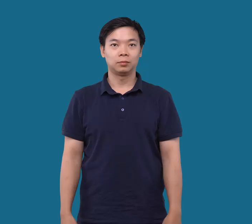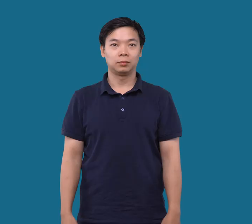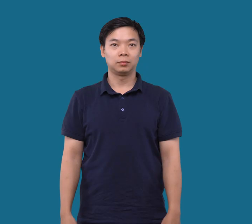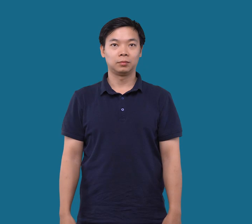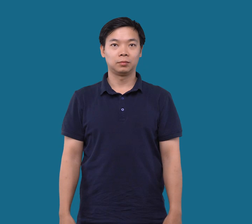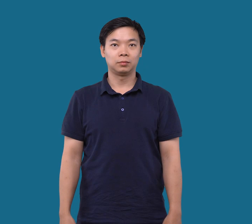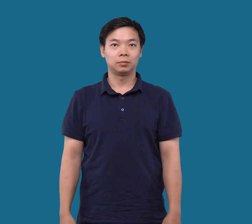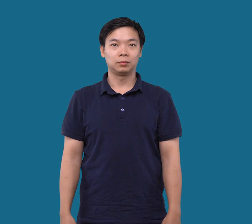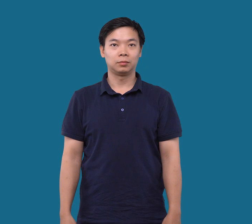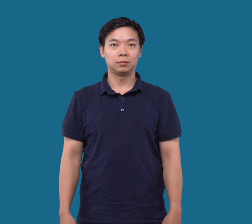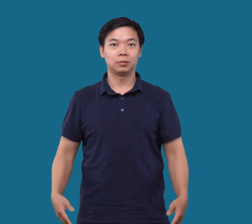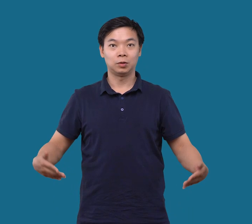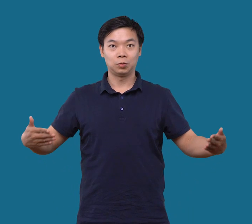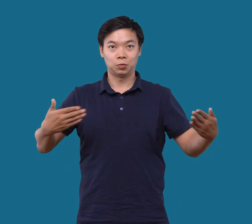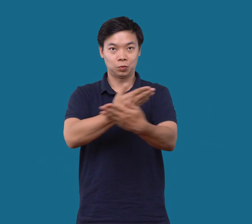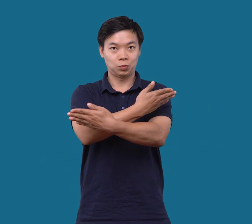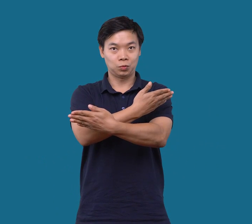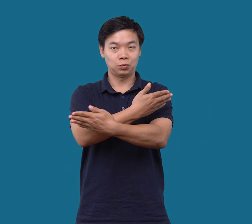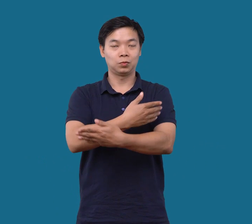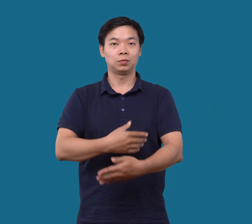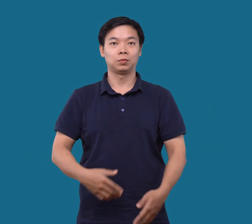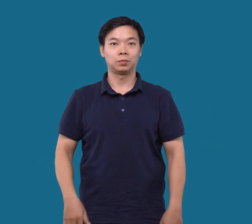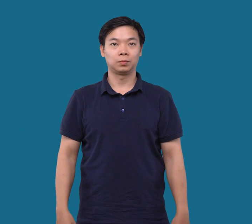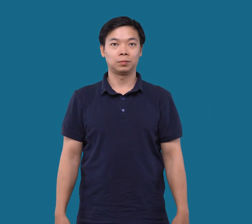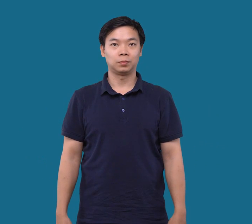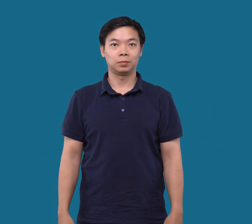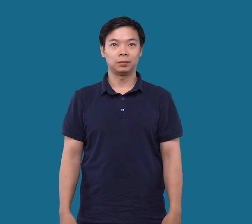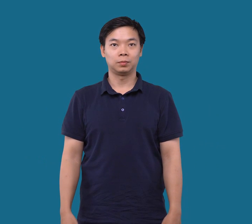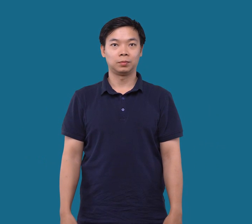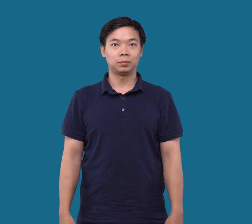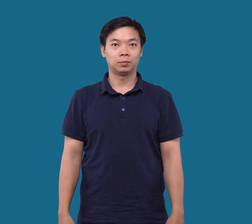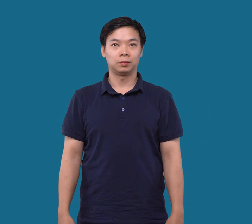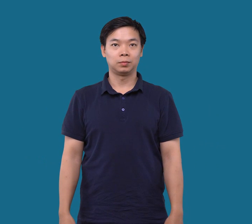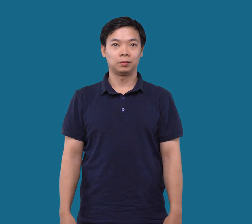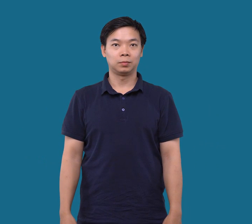ngược lại